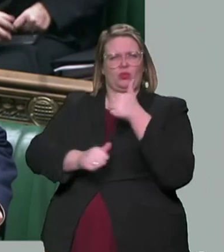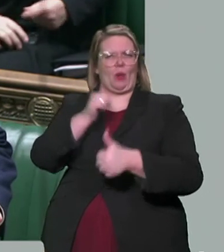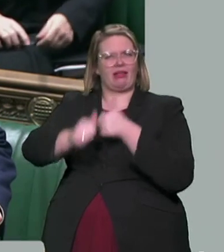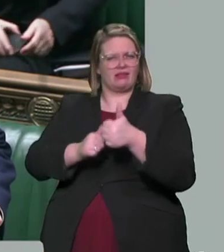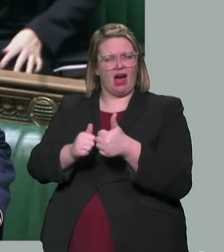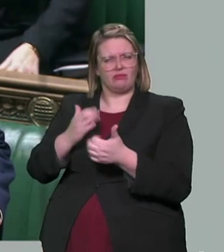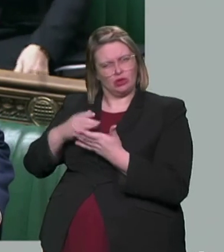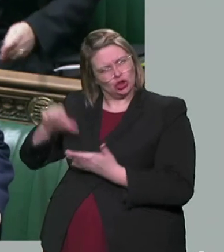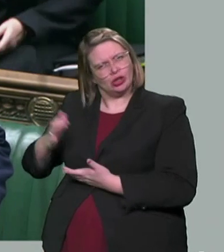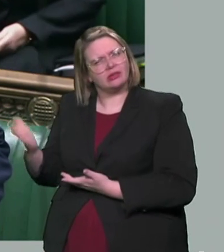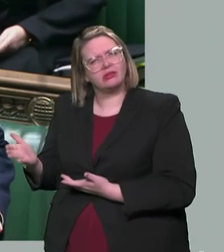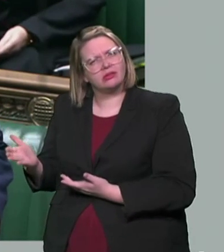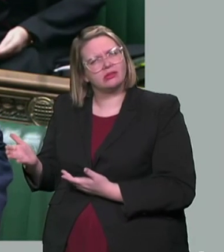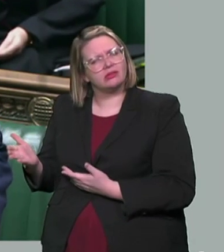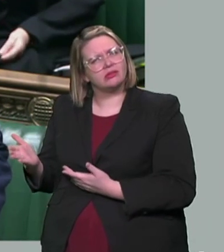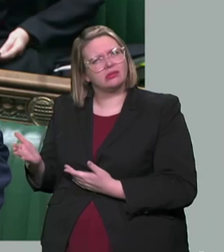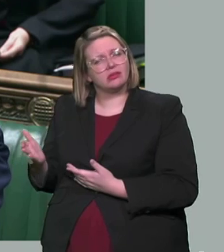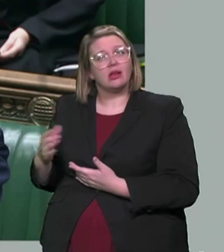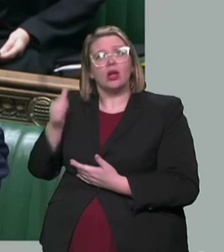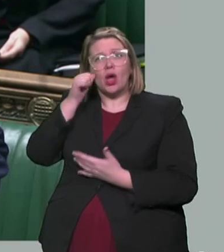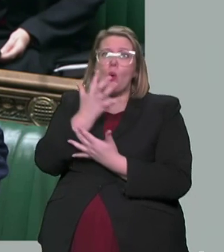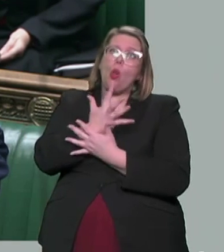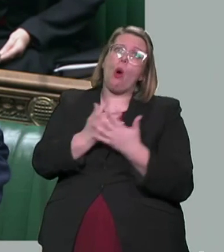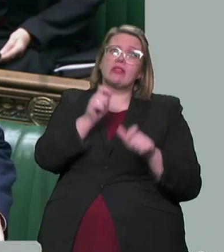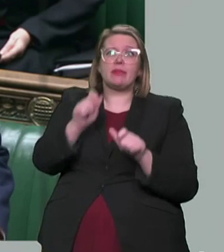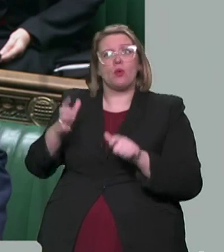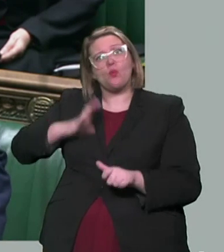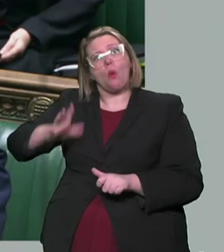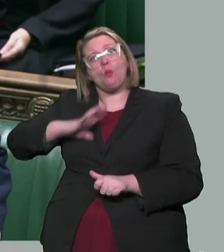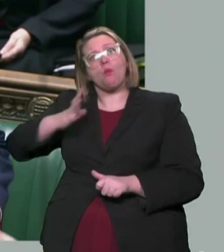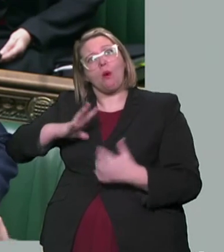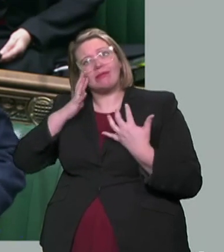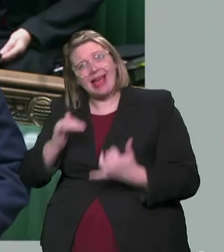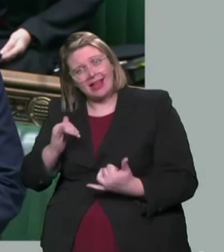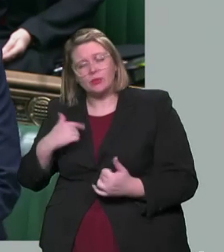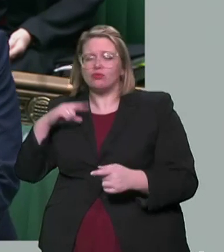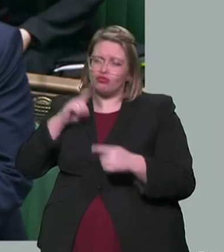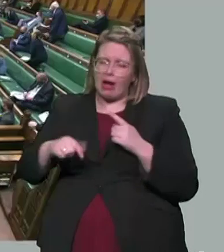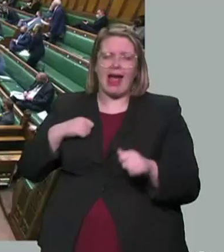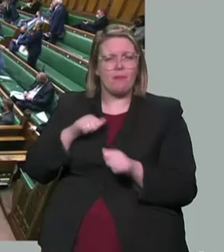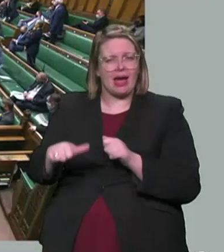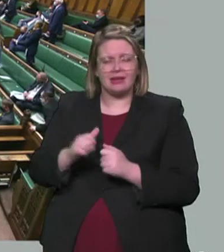I appreciate that huge numbers of people want to be tested, but we are doing our level best to meet demand.